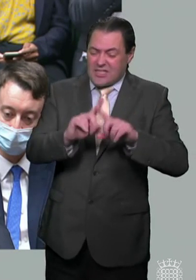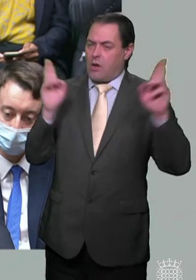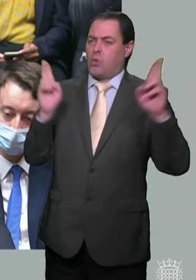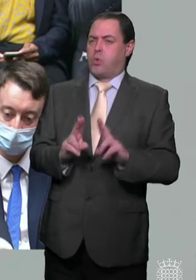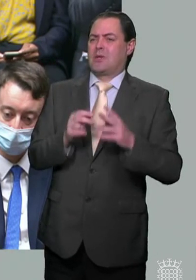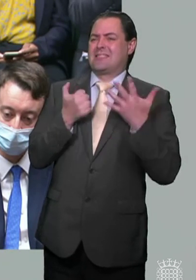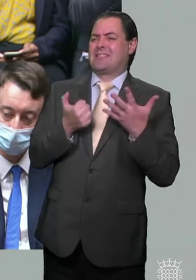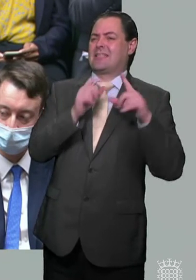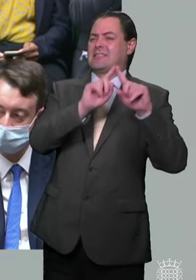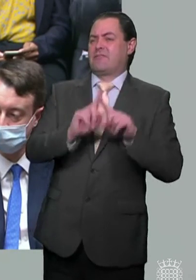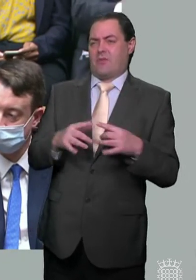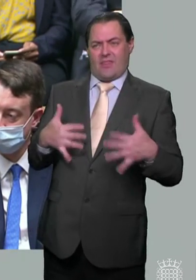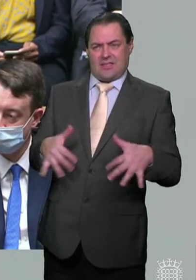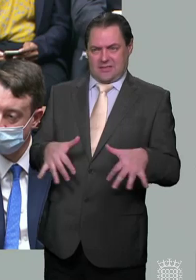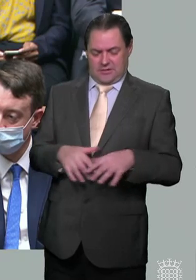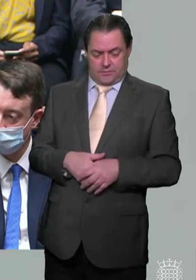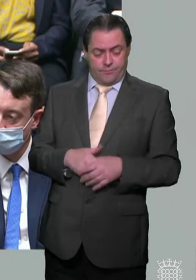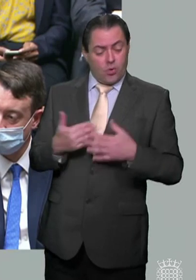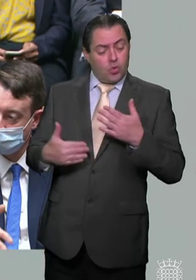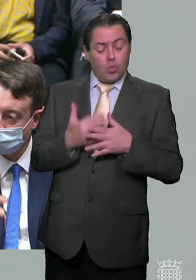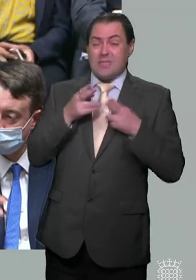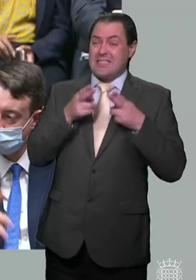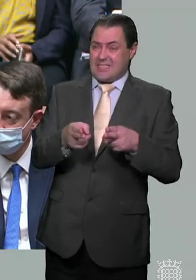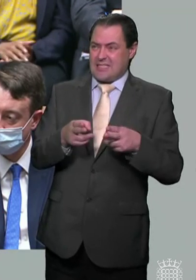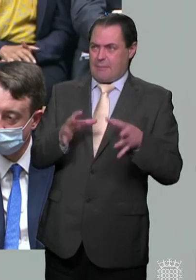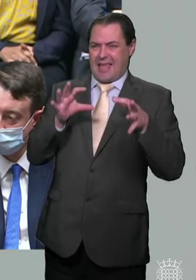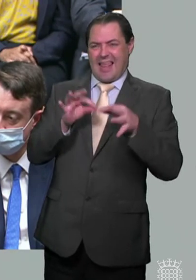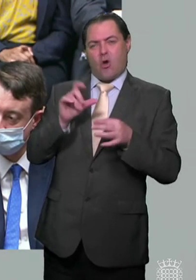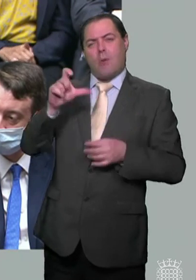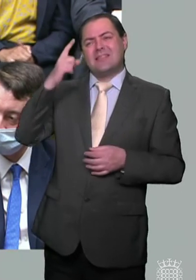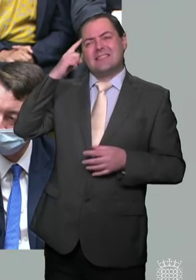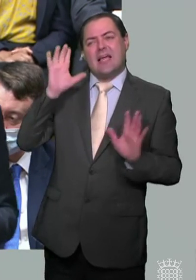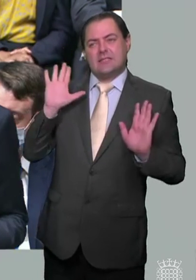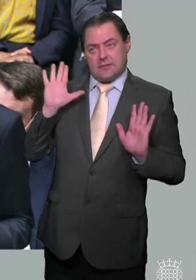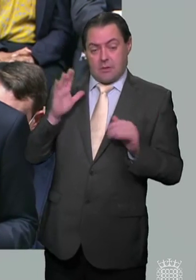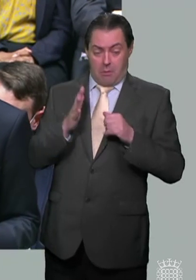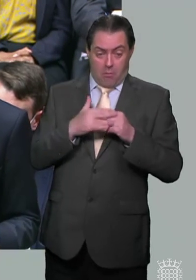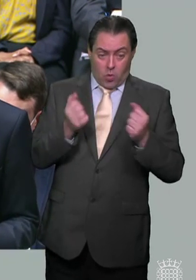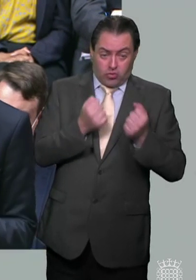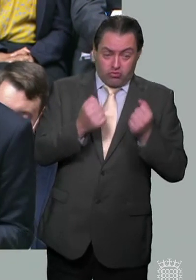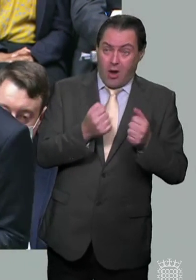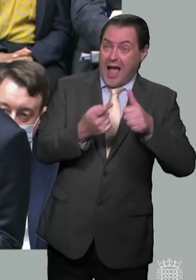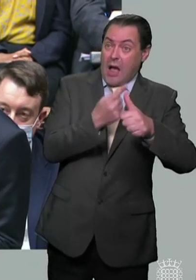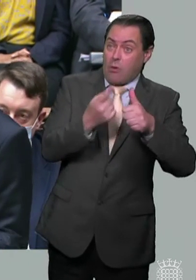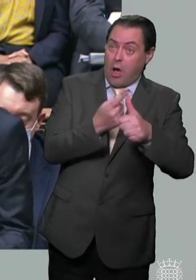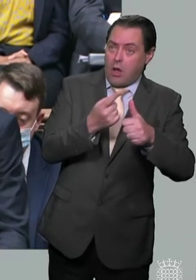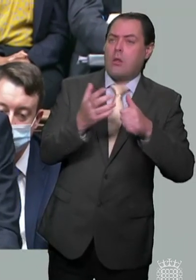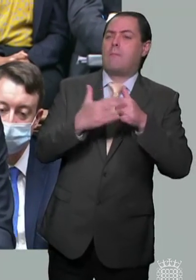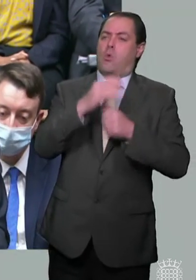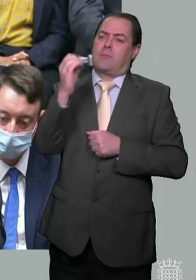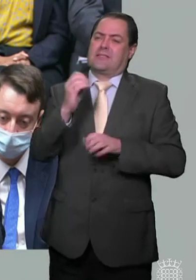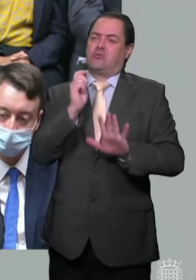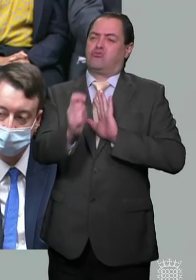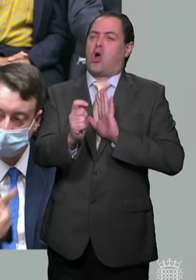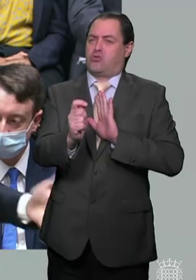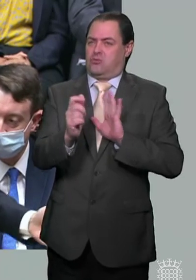Our new system will be designed around a common-sense principle: the stronger the drink, the higher the rate.